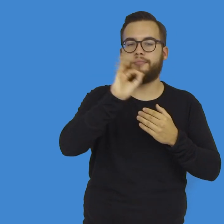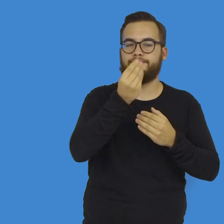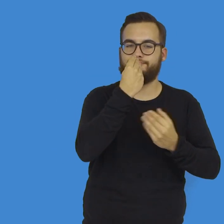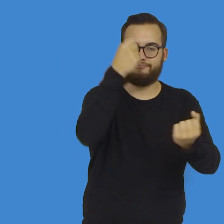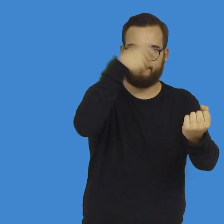comer